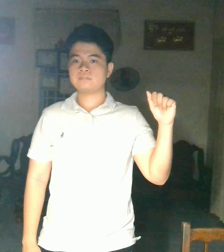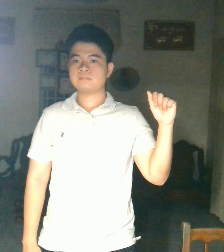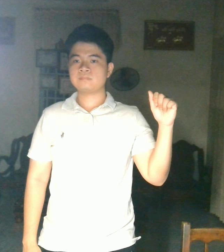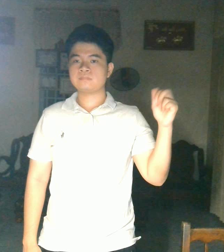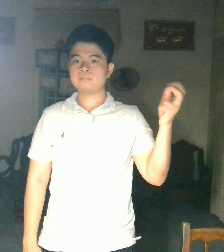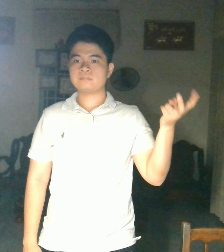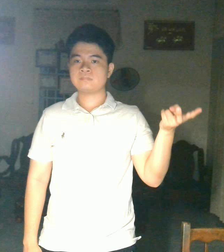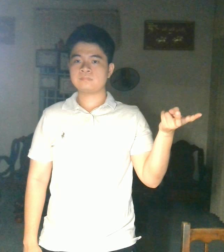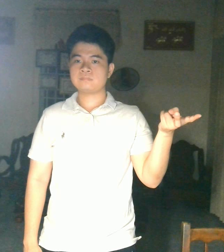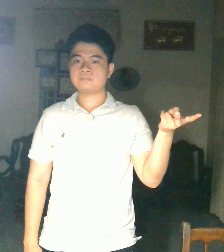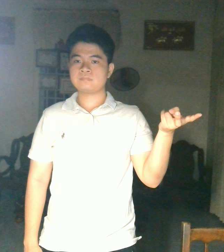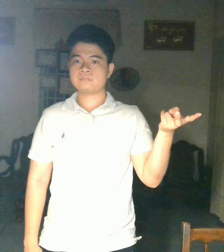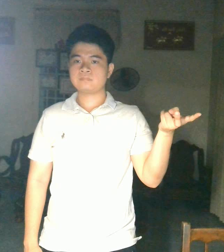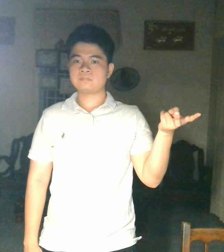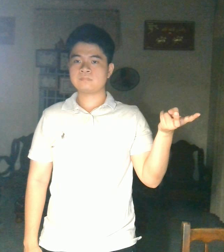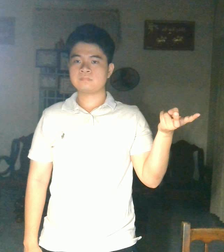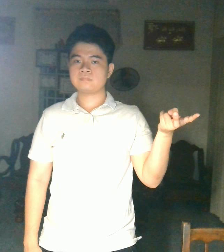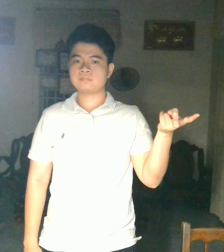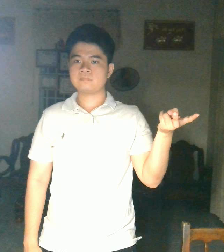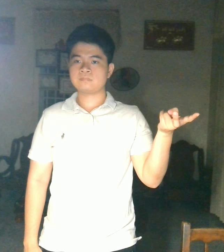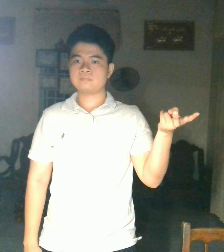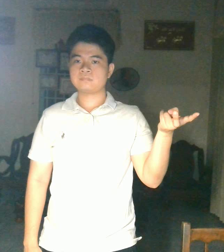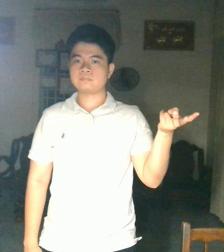ă